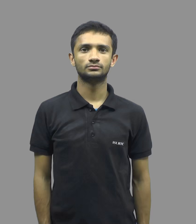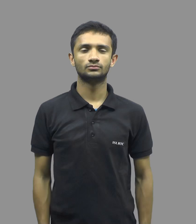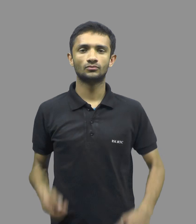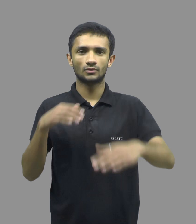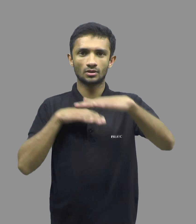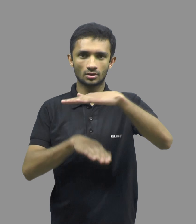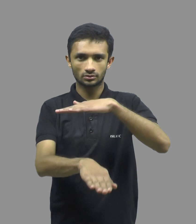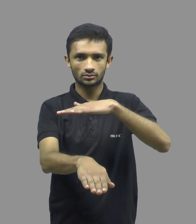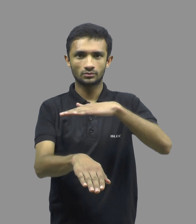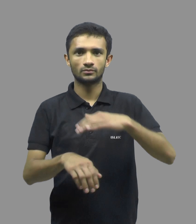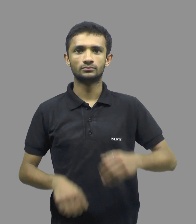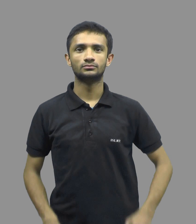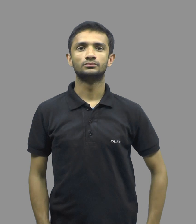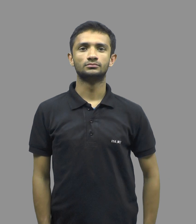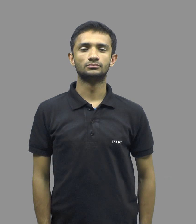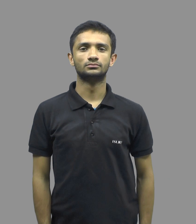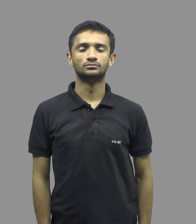Under